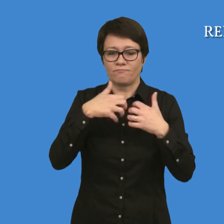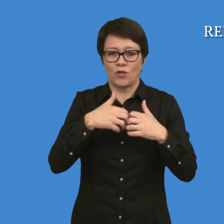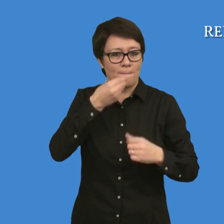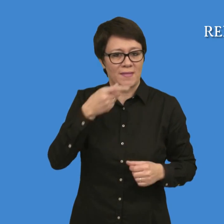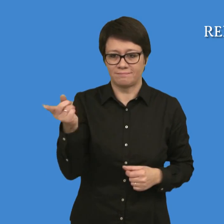bien